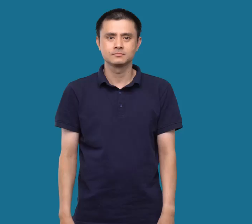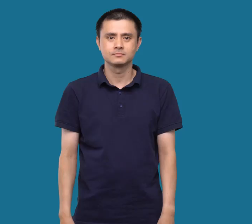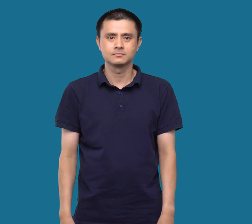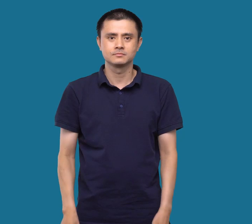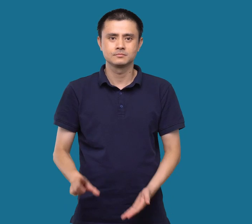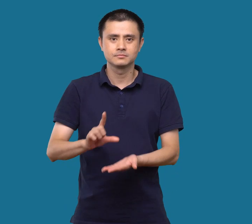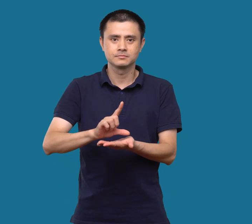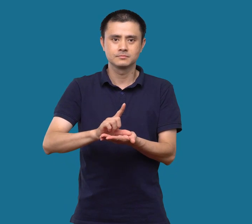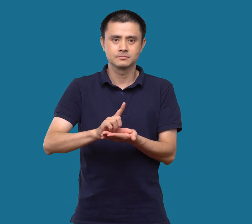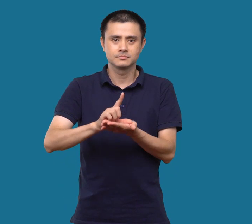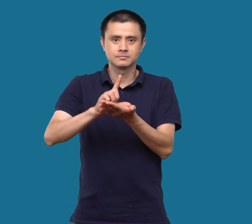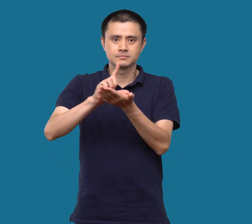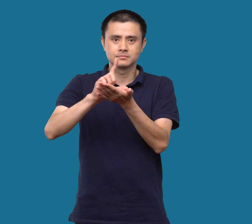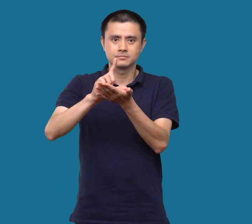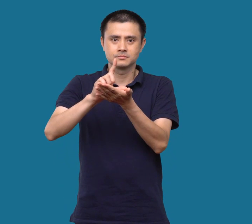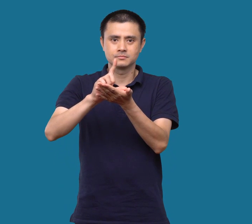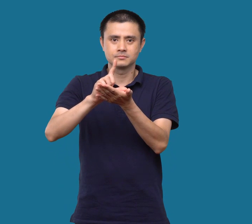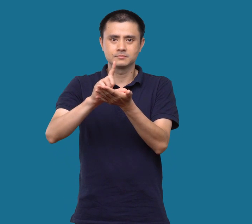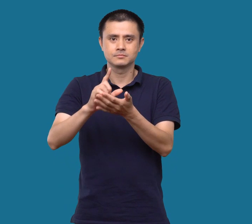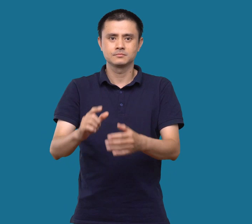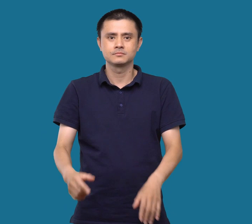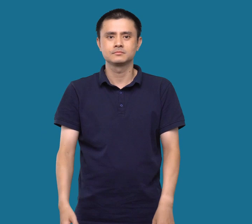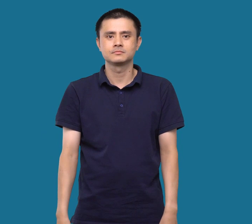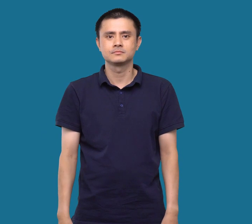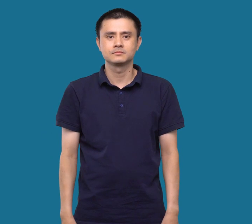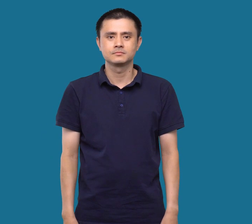lễ hội